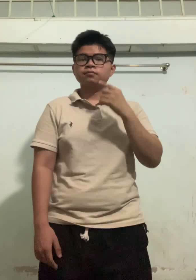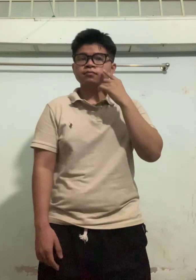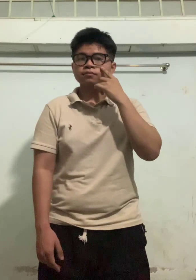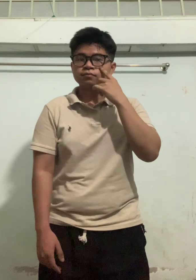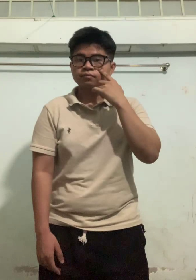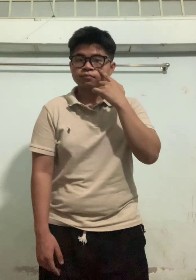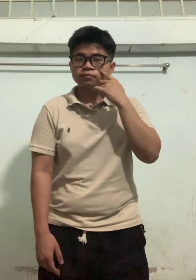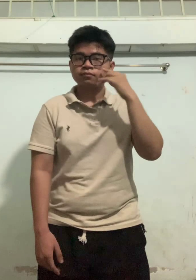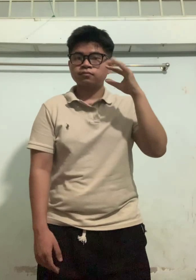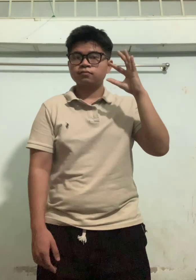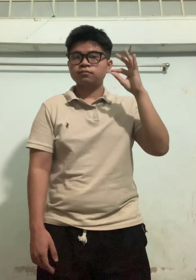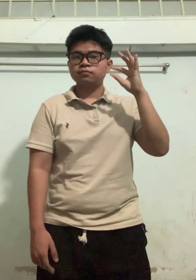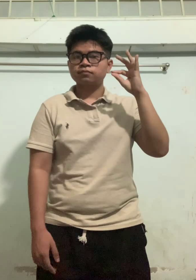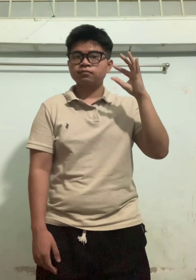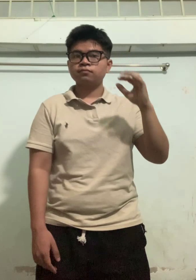lam quen